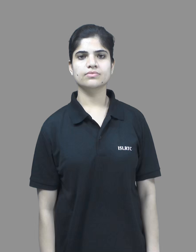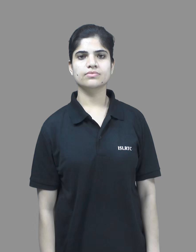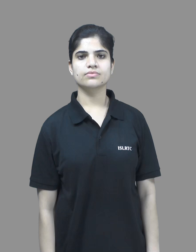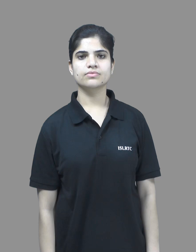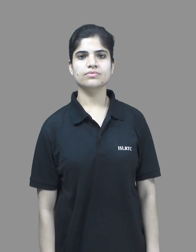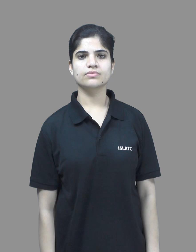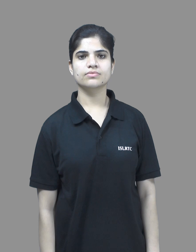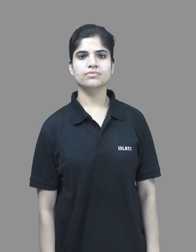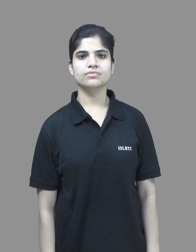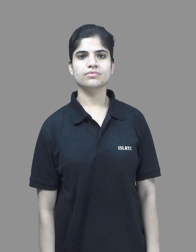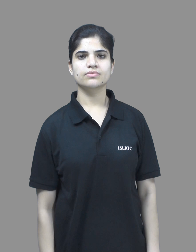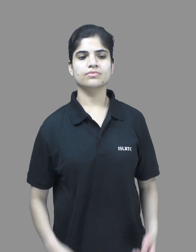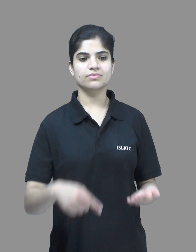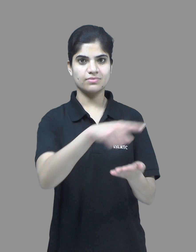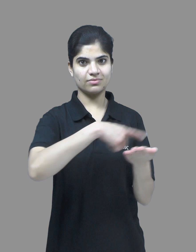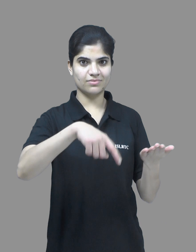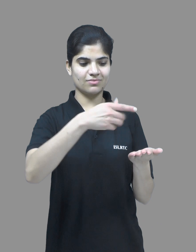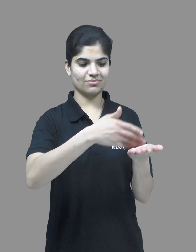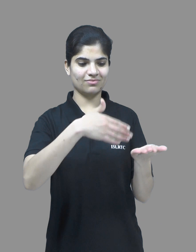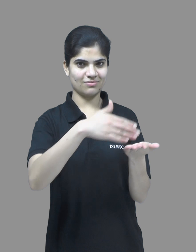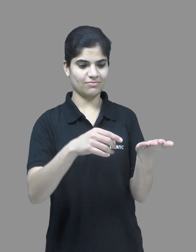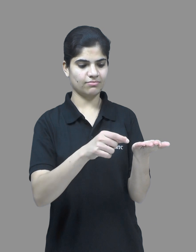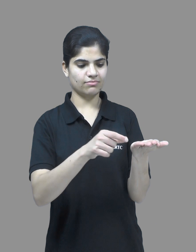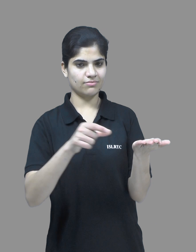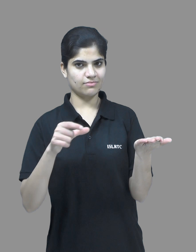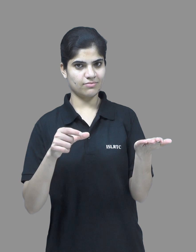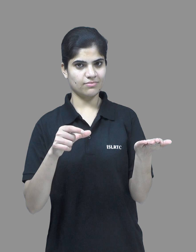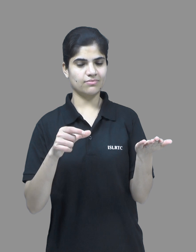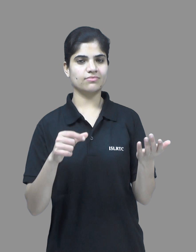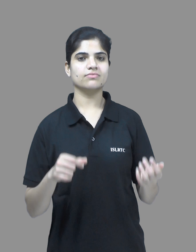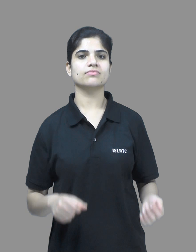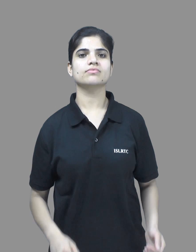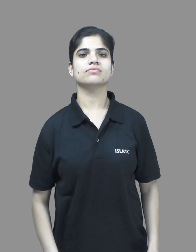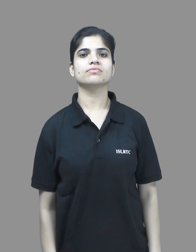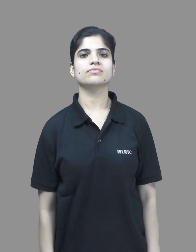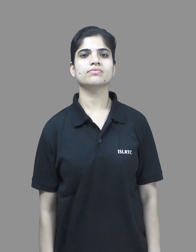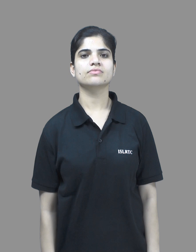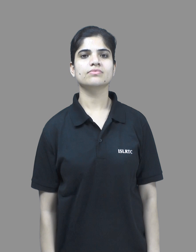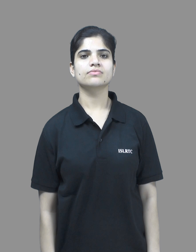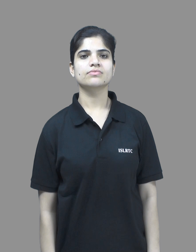Piece